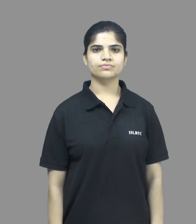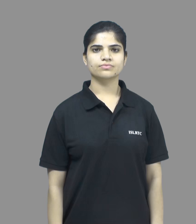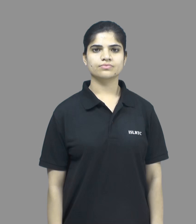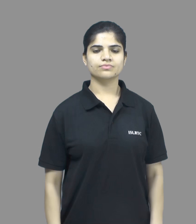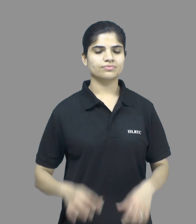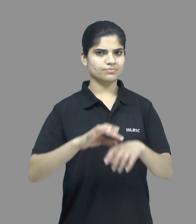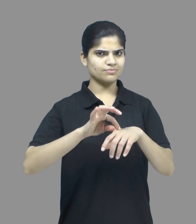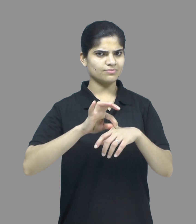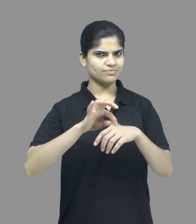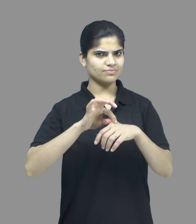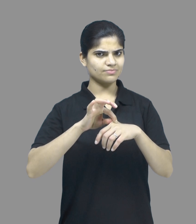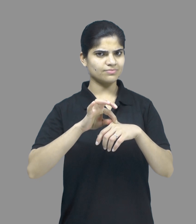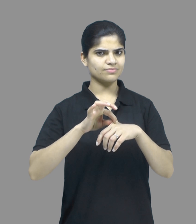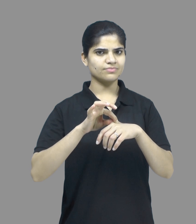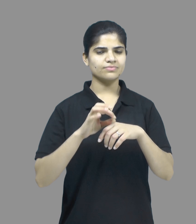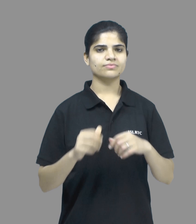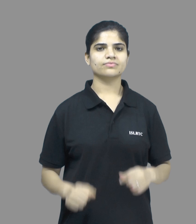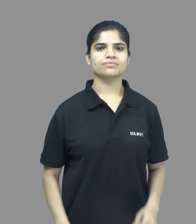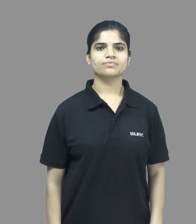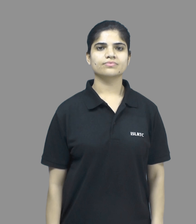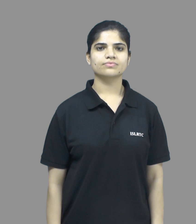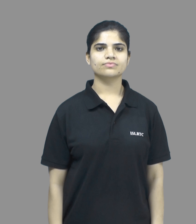Skin